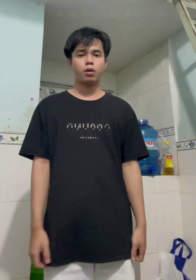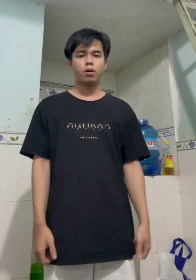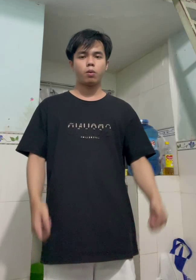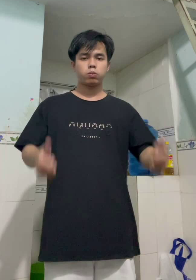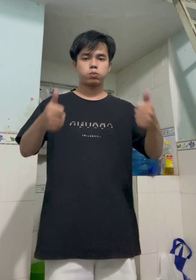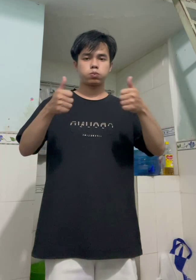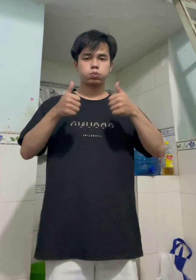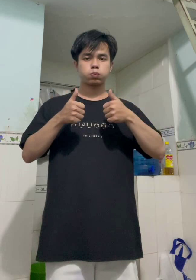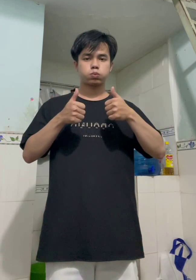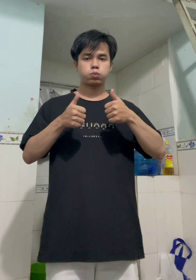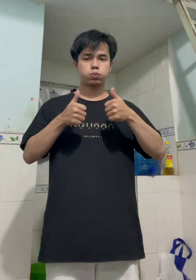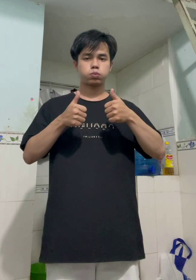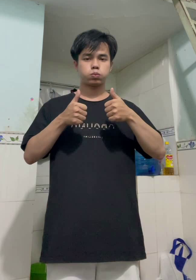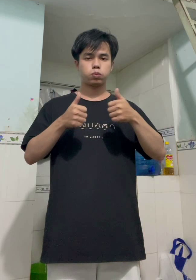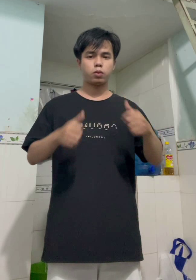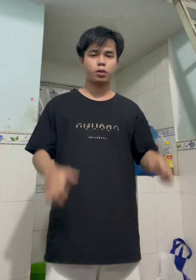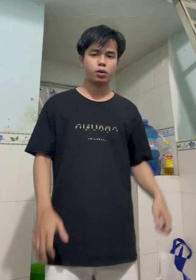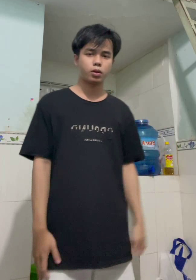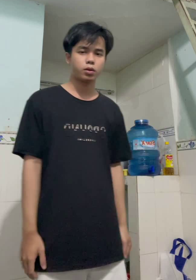rat tot